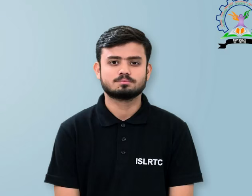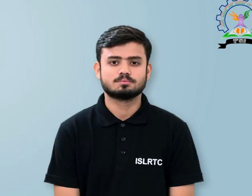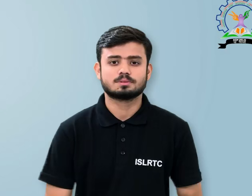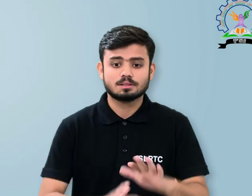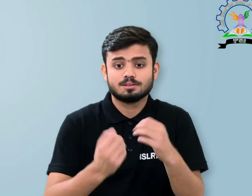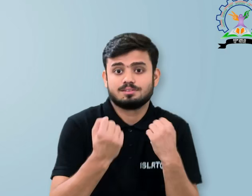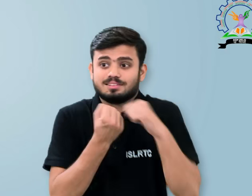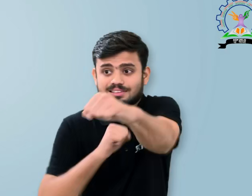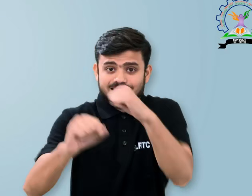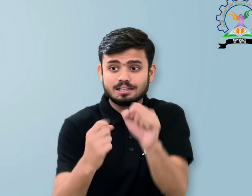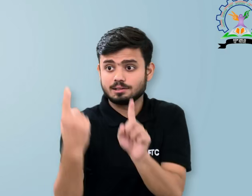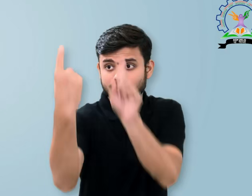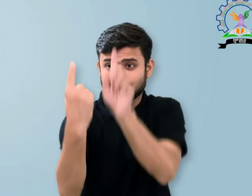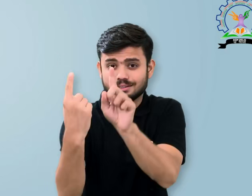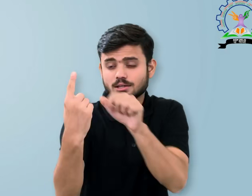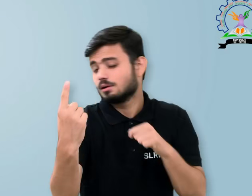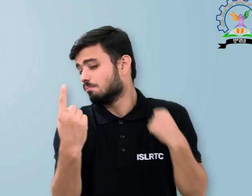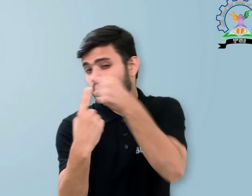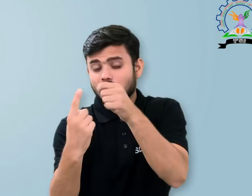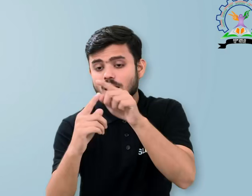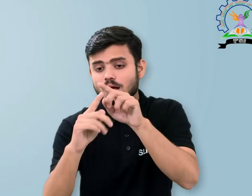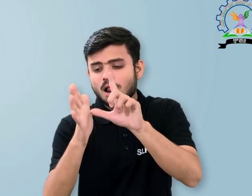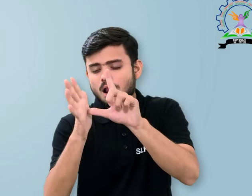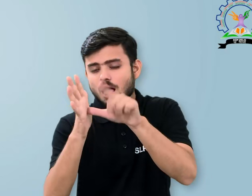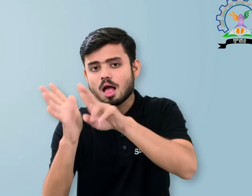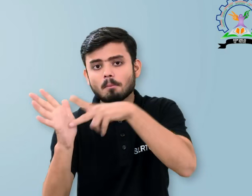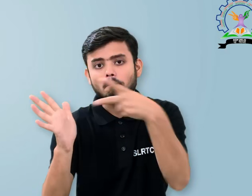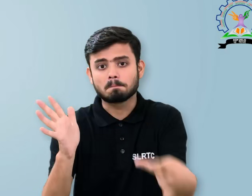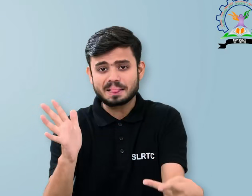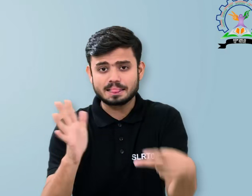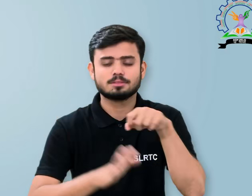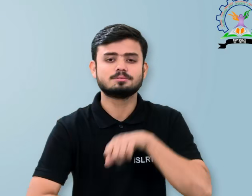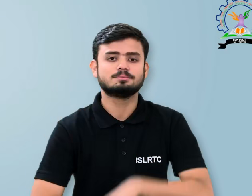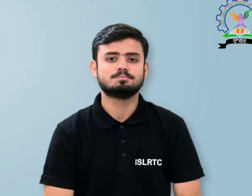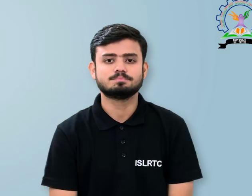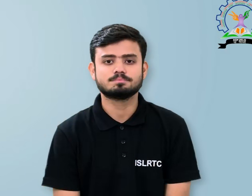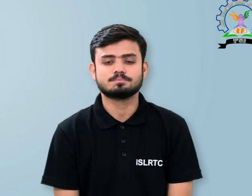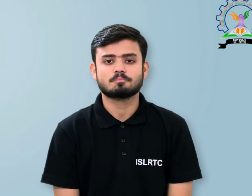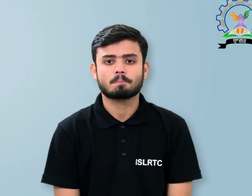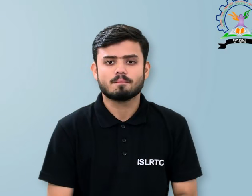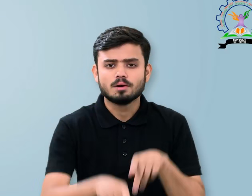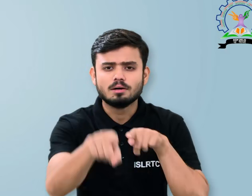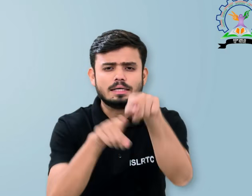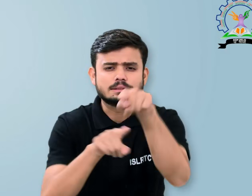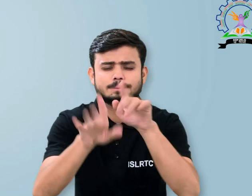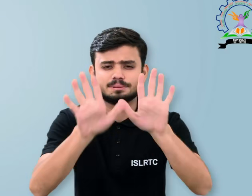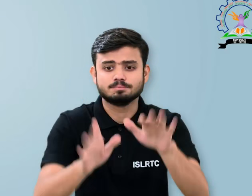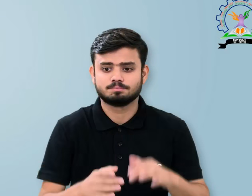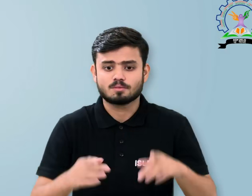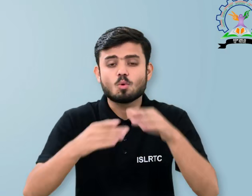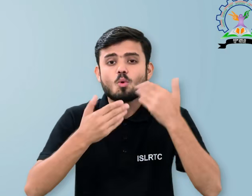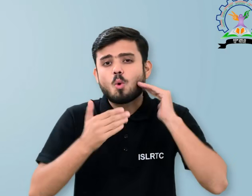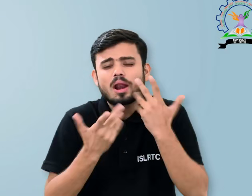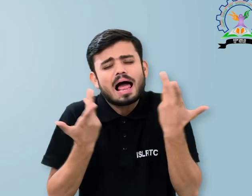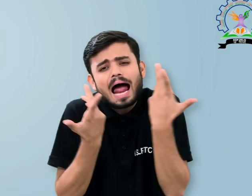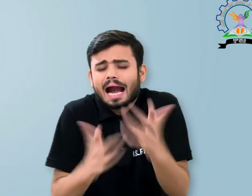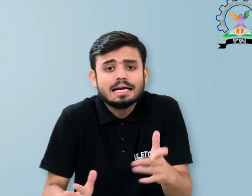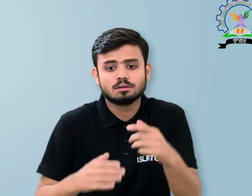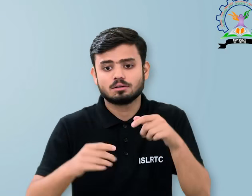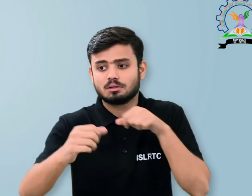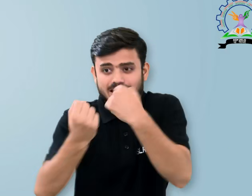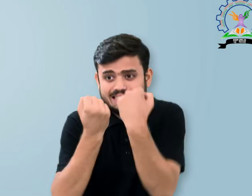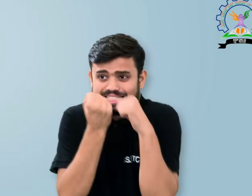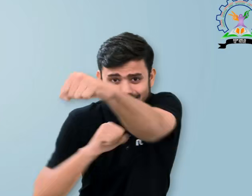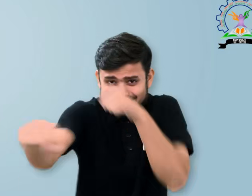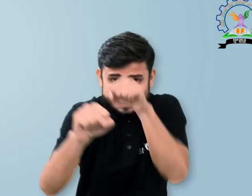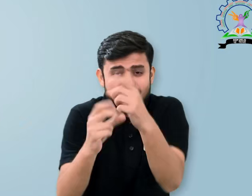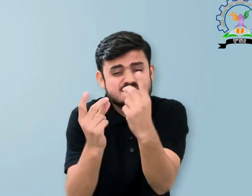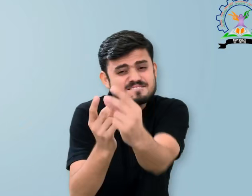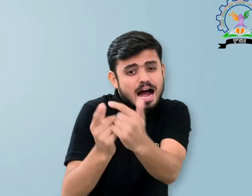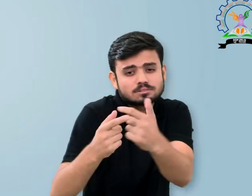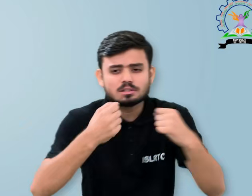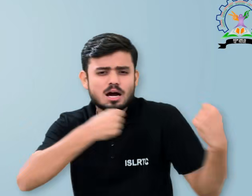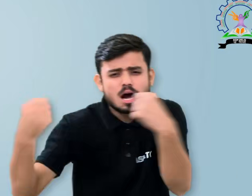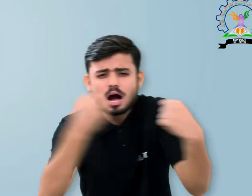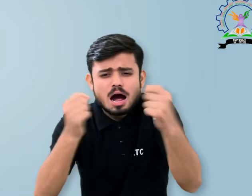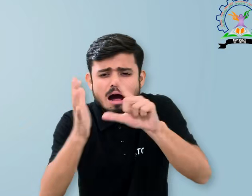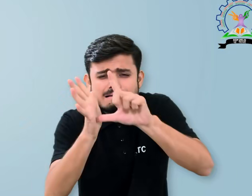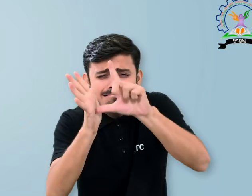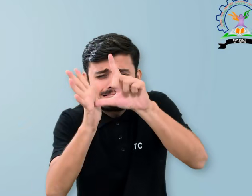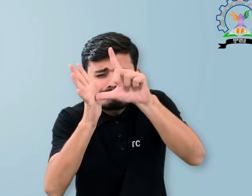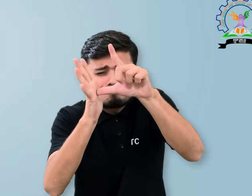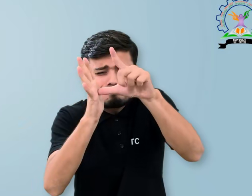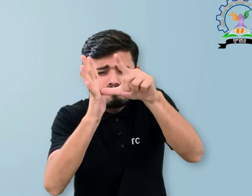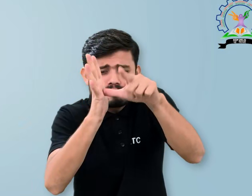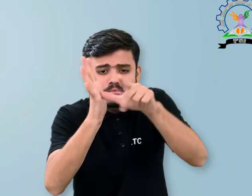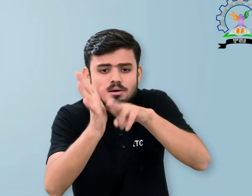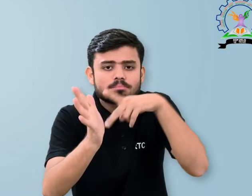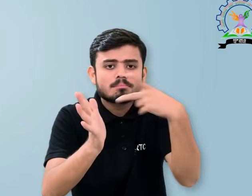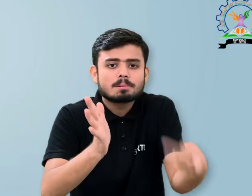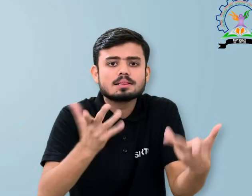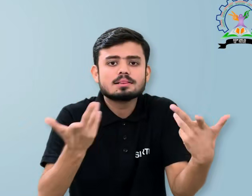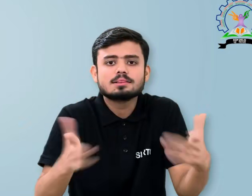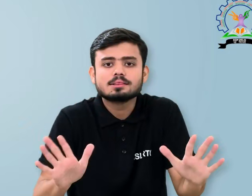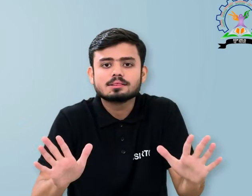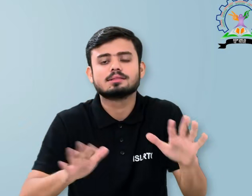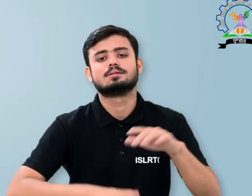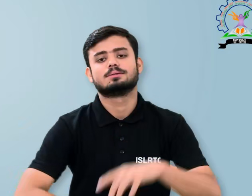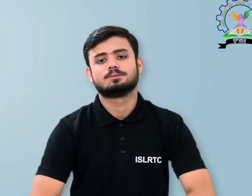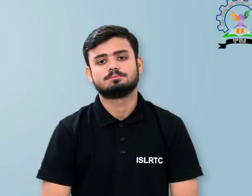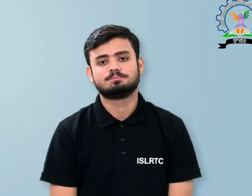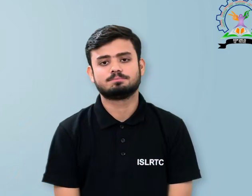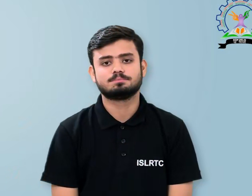Haymaker A desperation punch thrown with full force and with the intent to knock an opponent out.